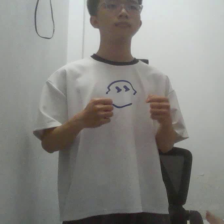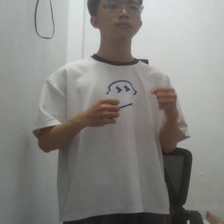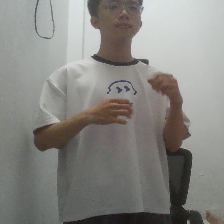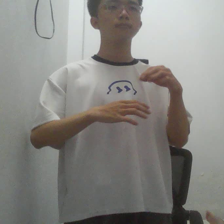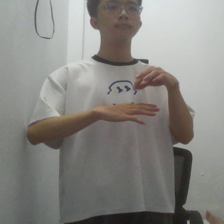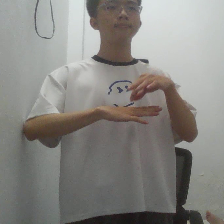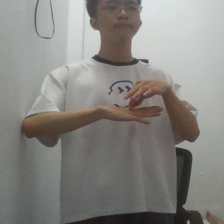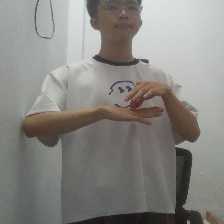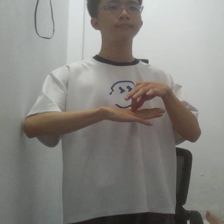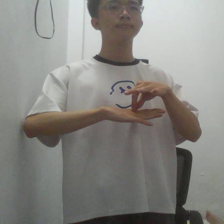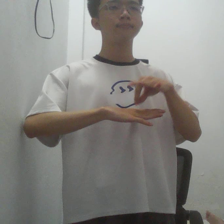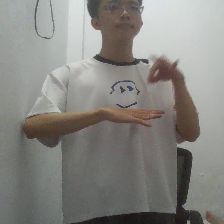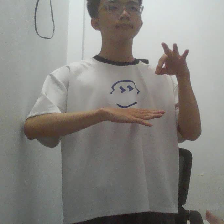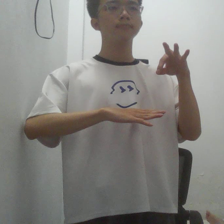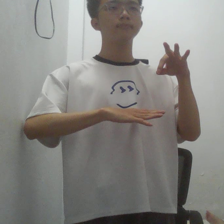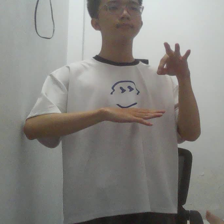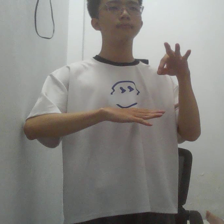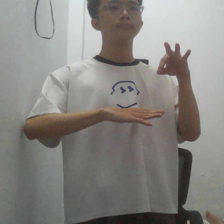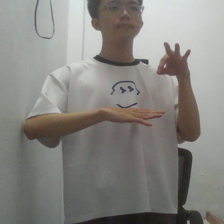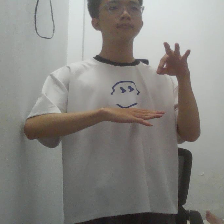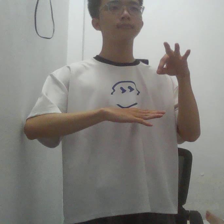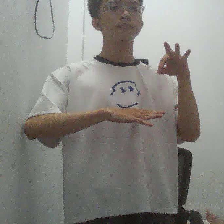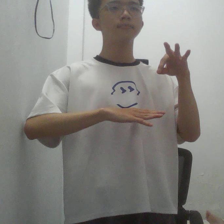tuan